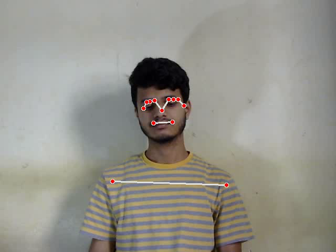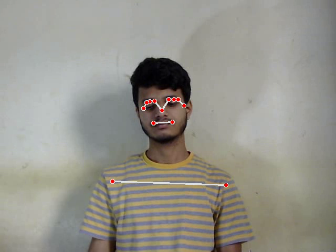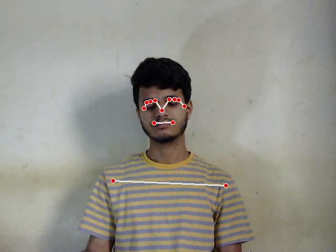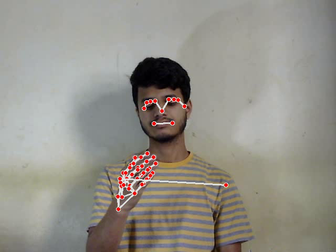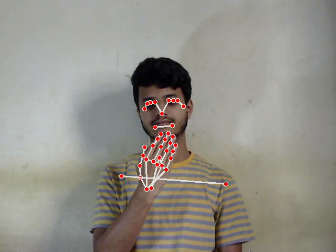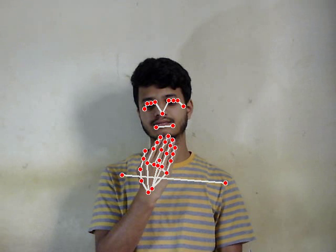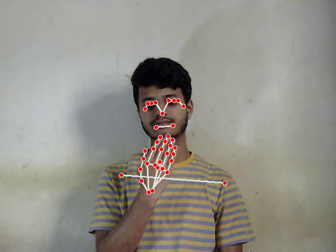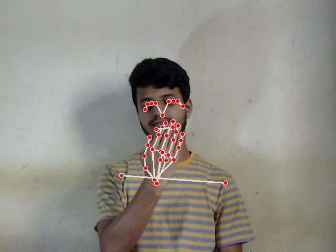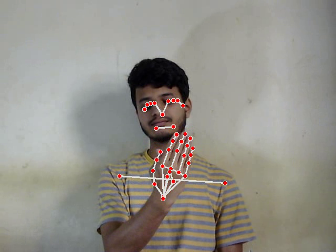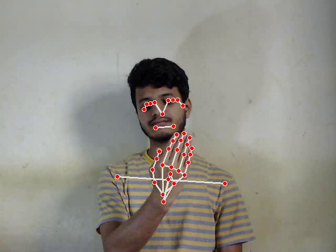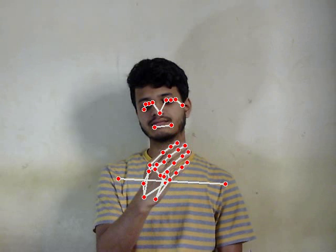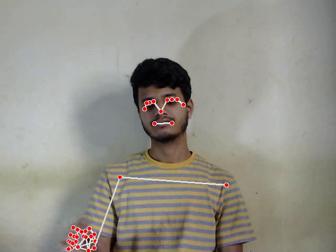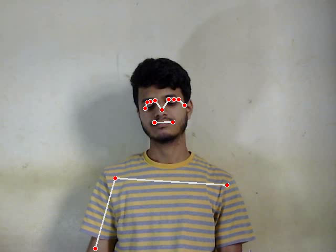thank you